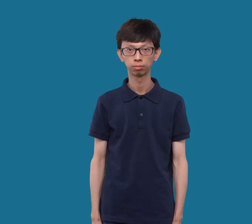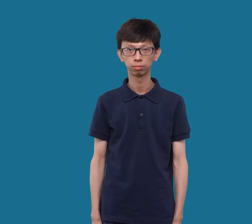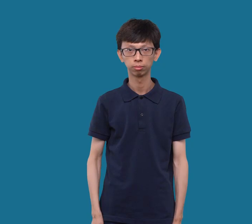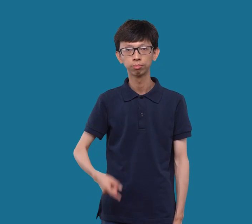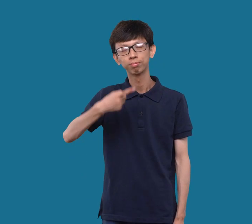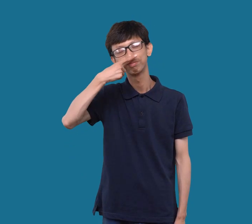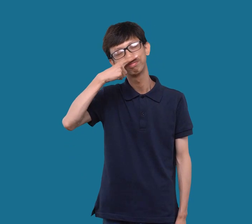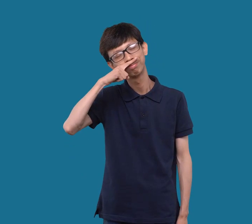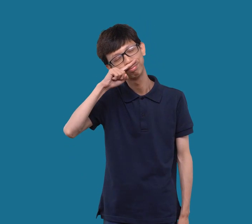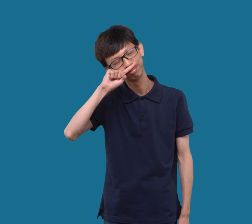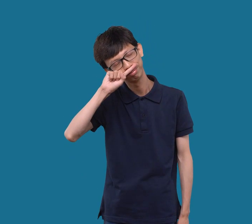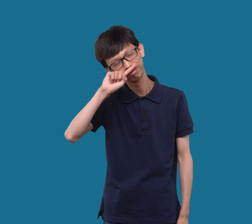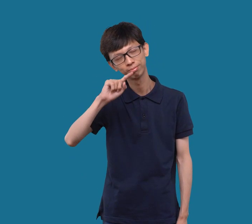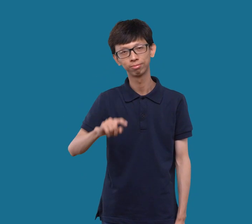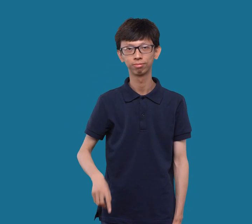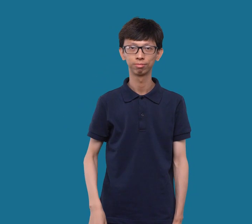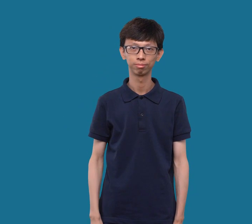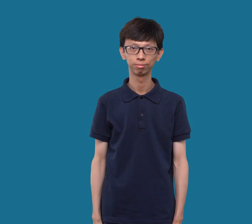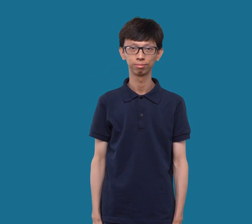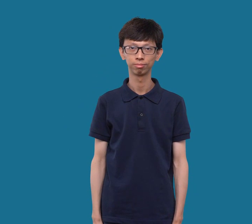thương yêu